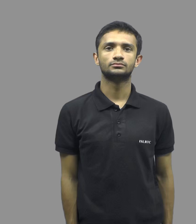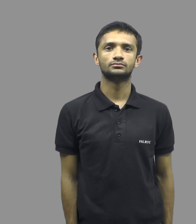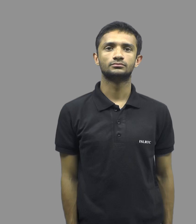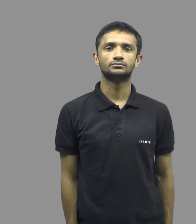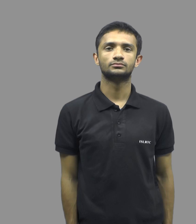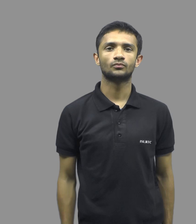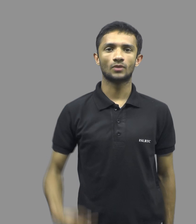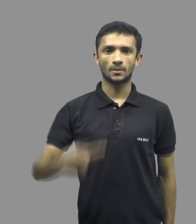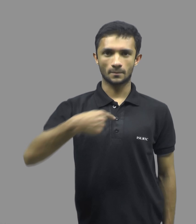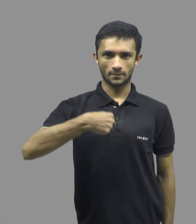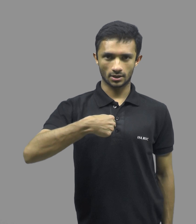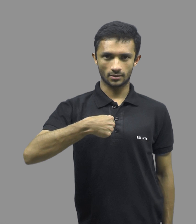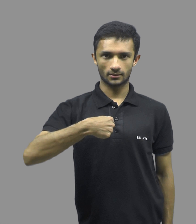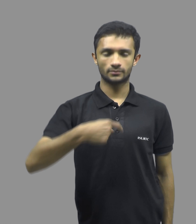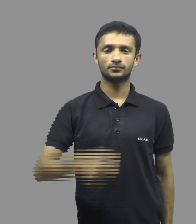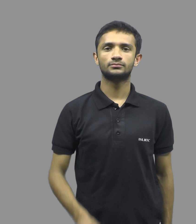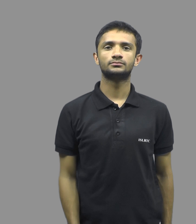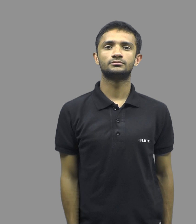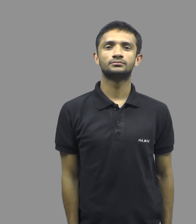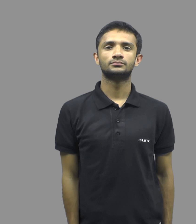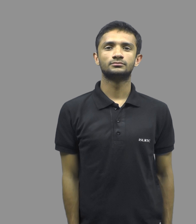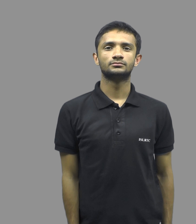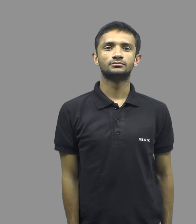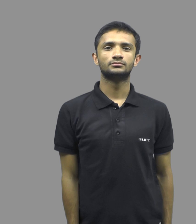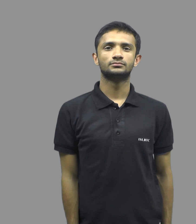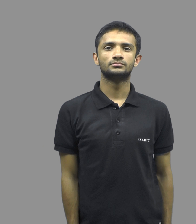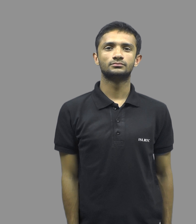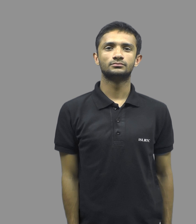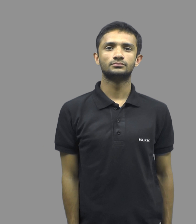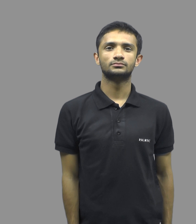I Me